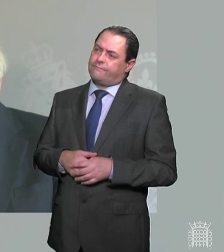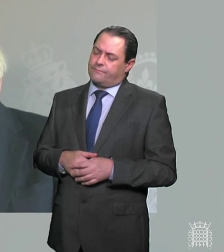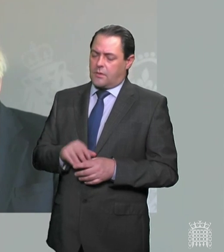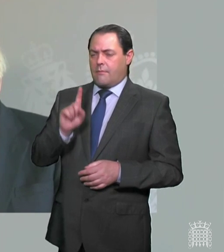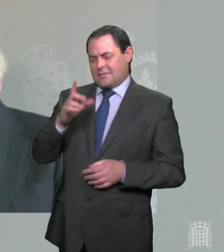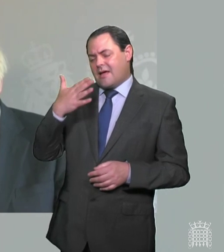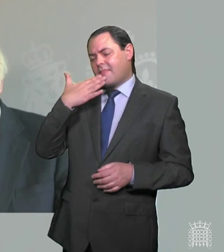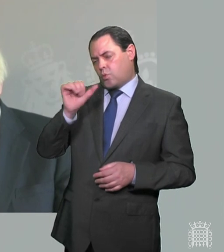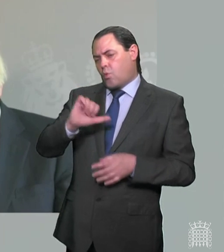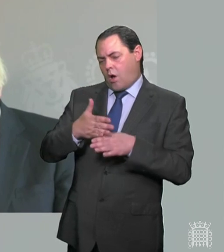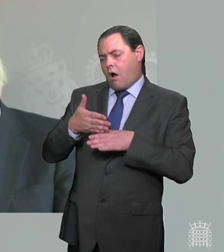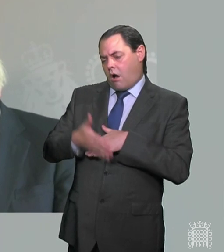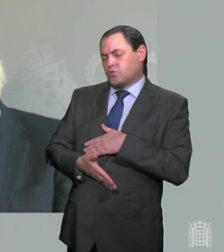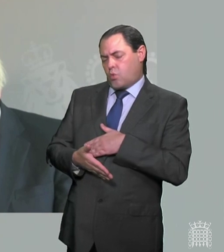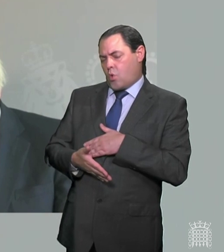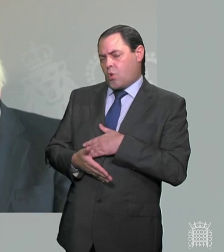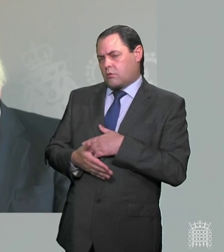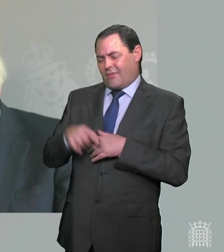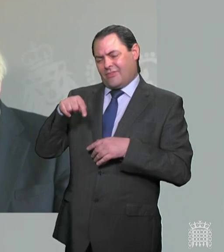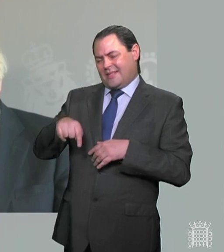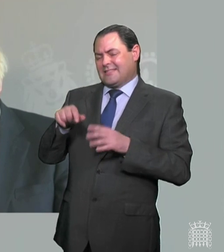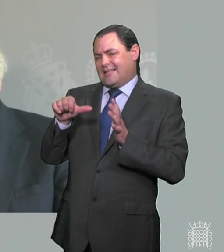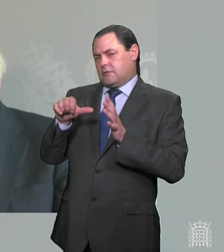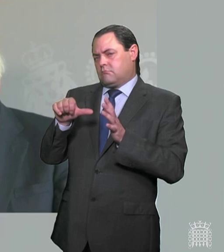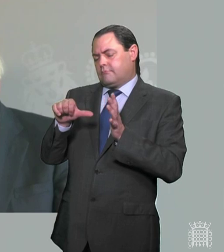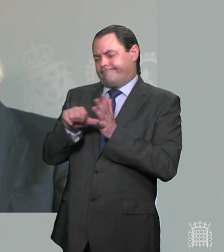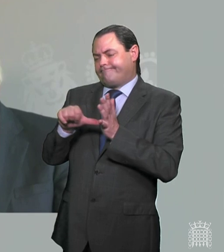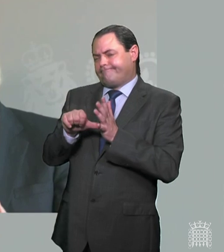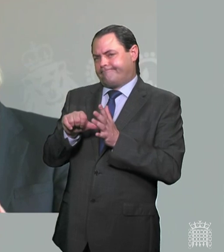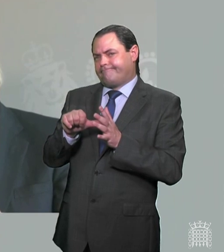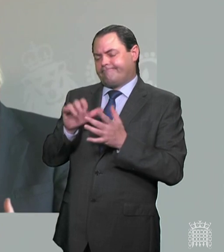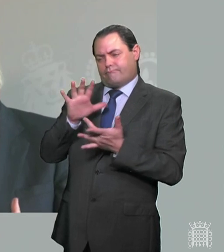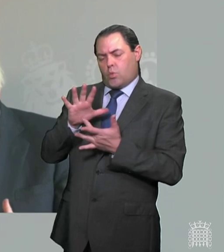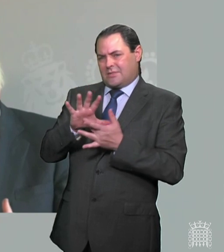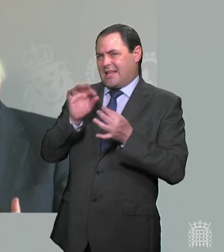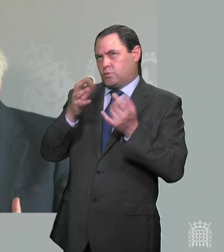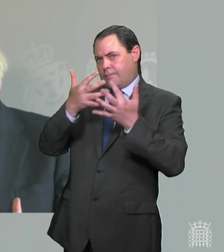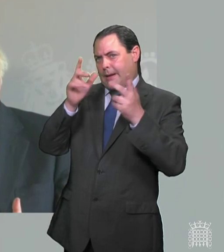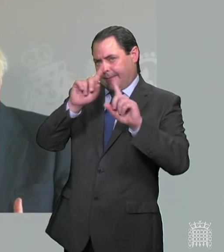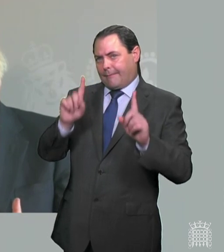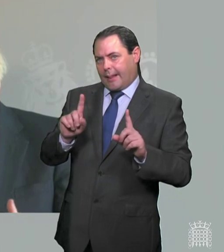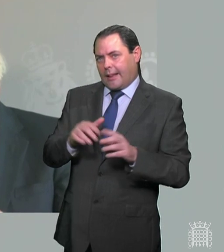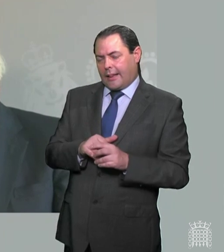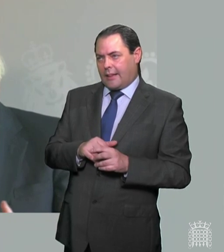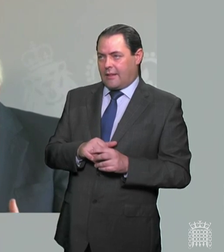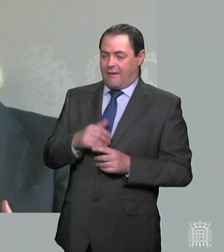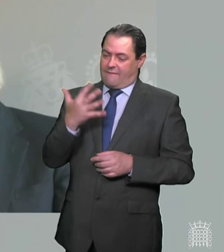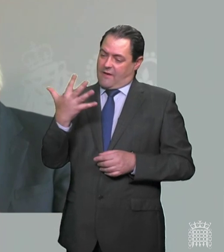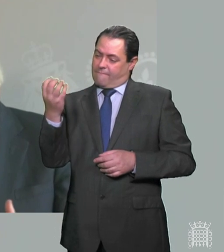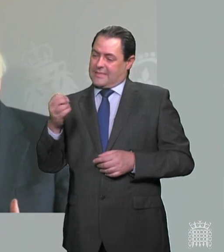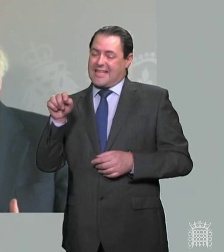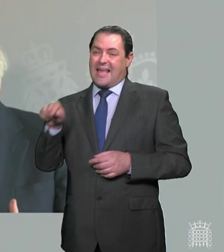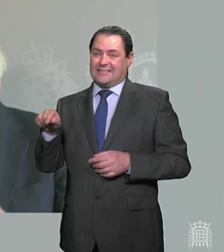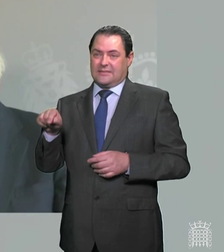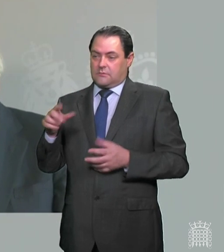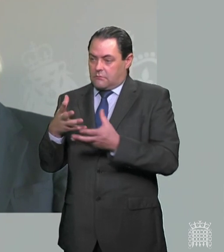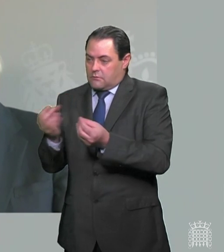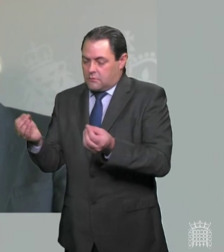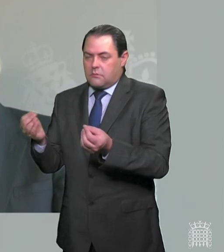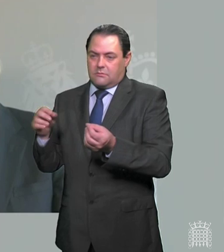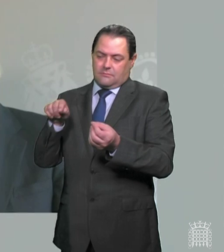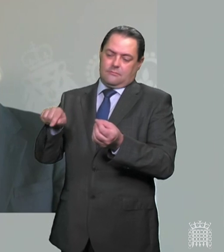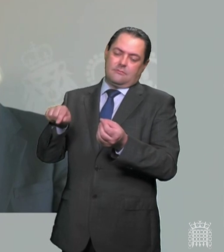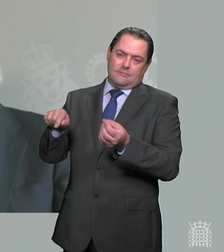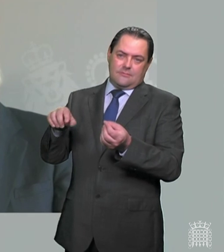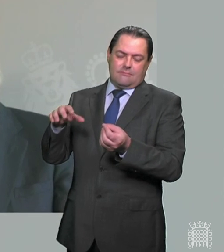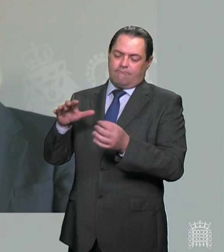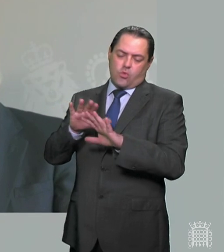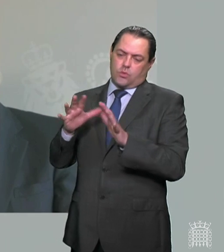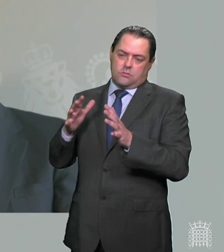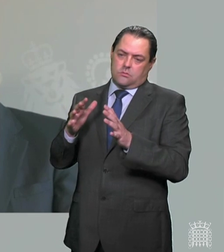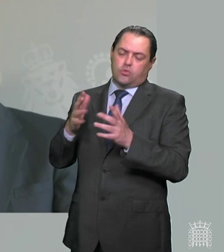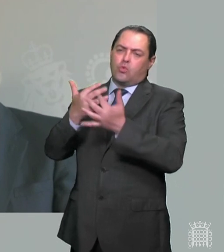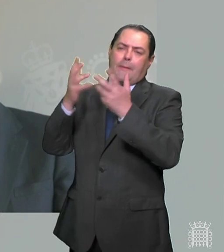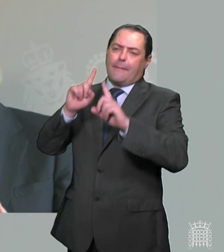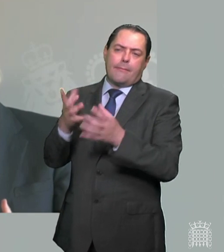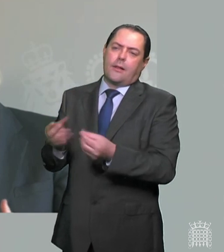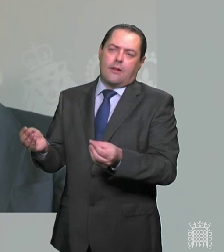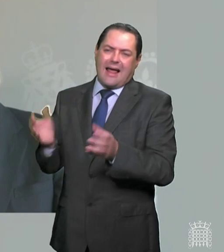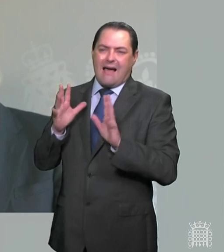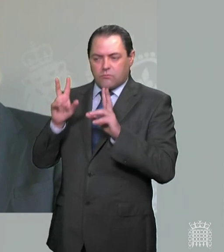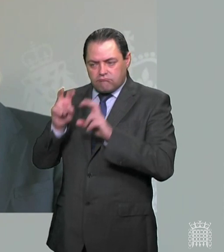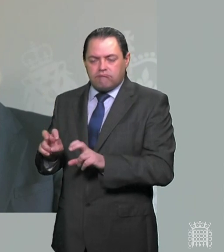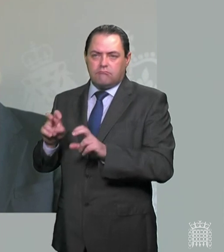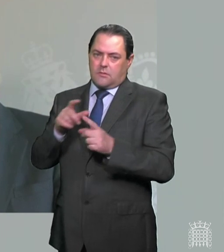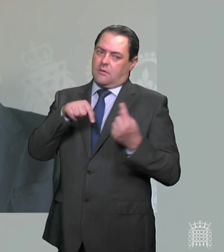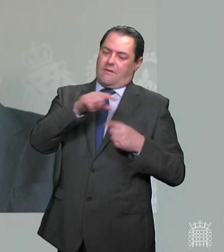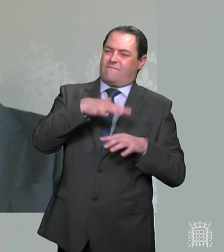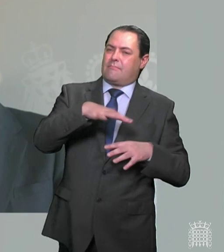I thank him for the work that he does on this issue, because it matters a great deal to the remaining 5%, which is an unacceptably high level of suffering.